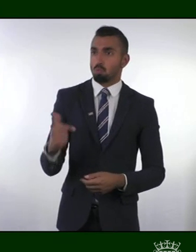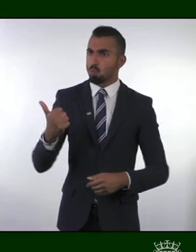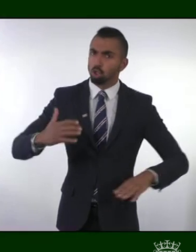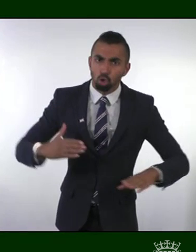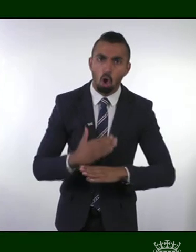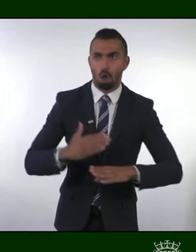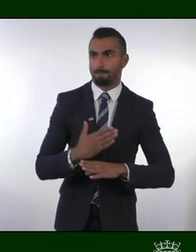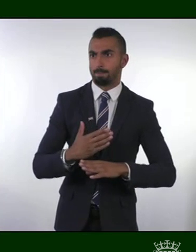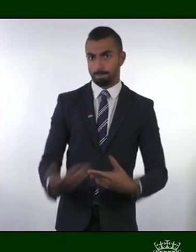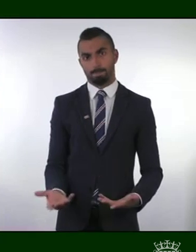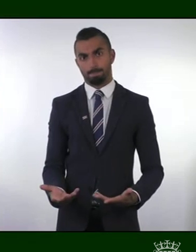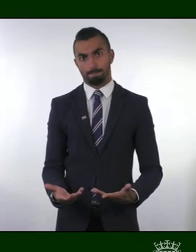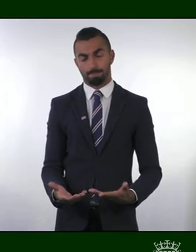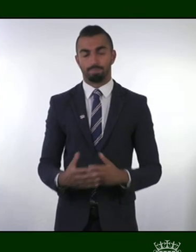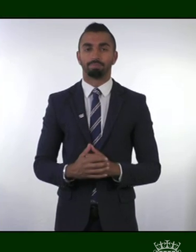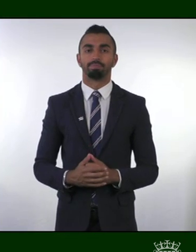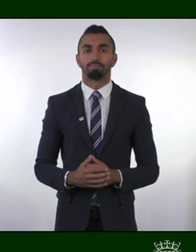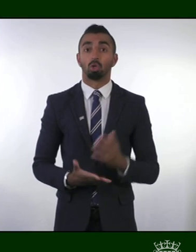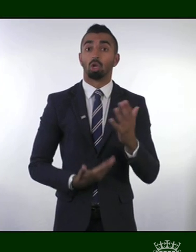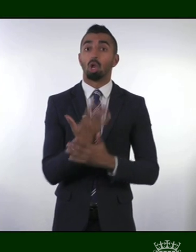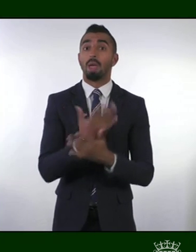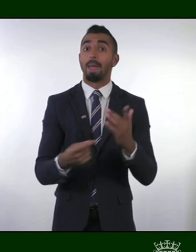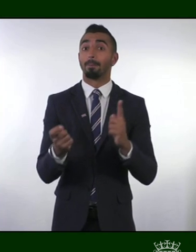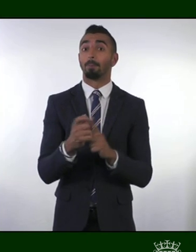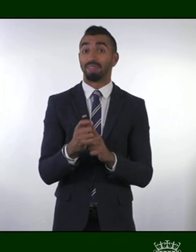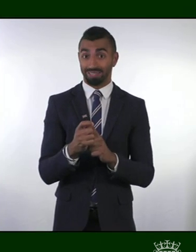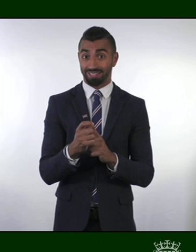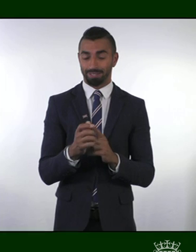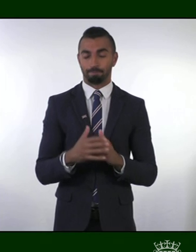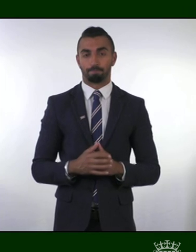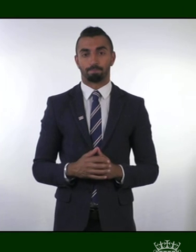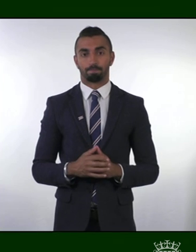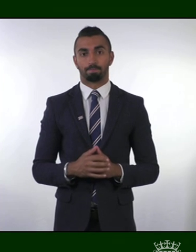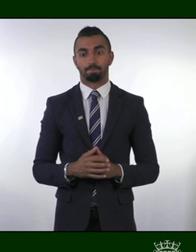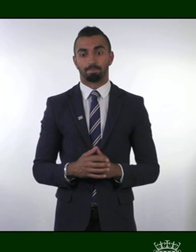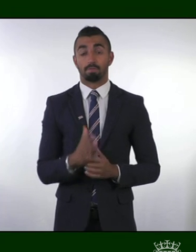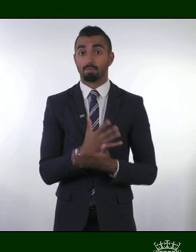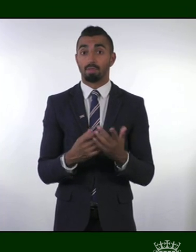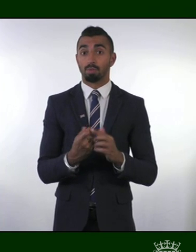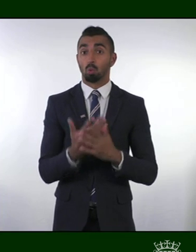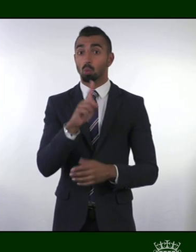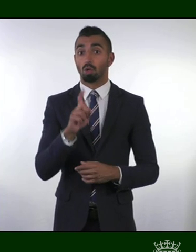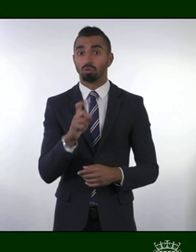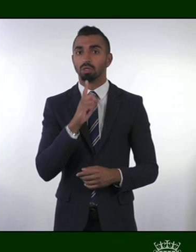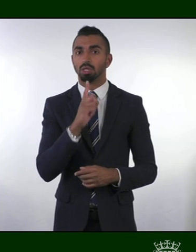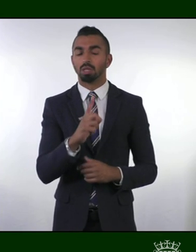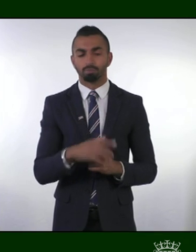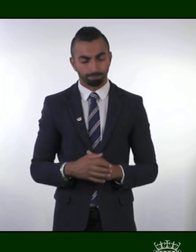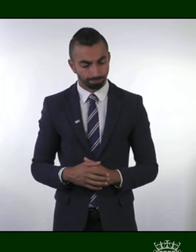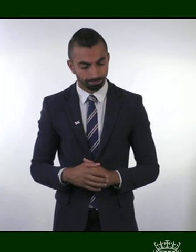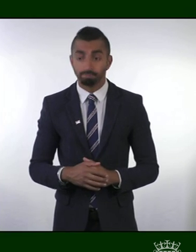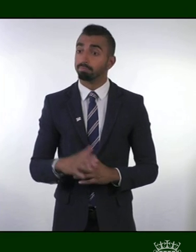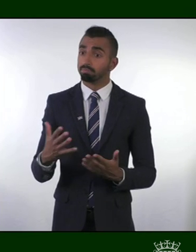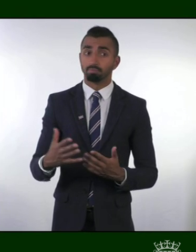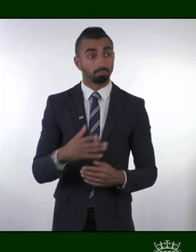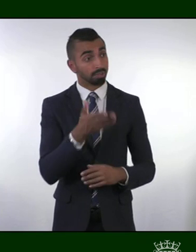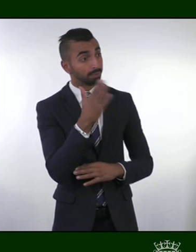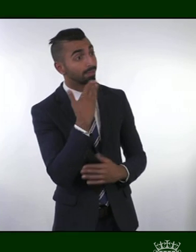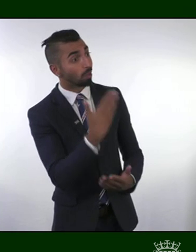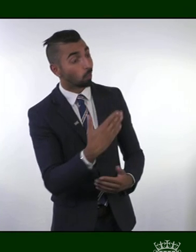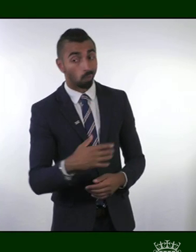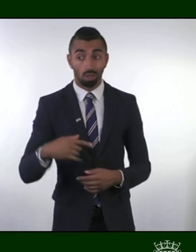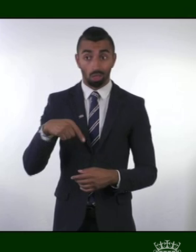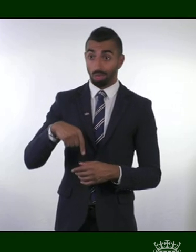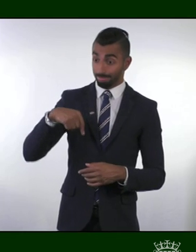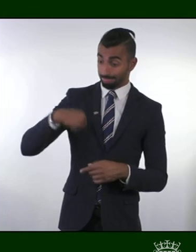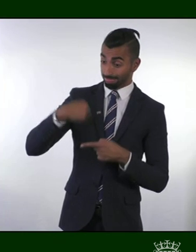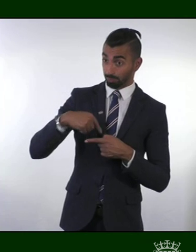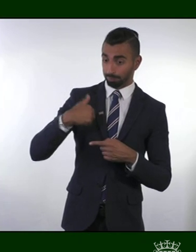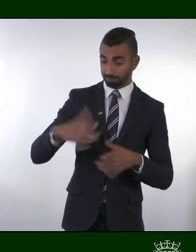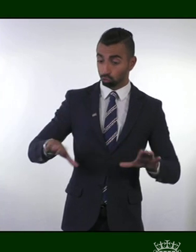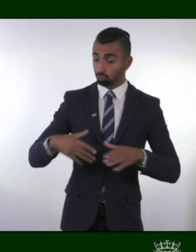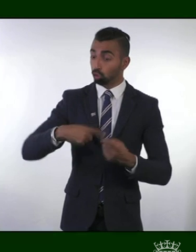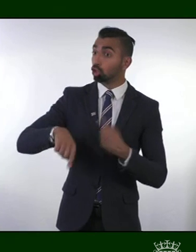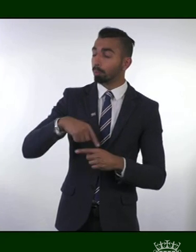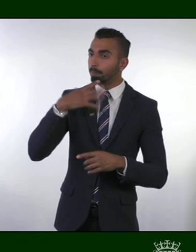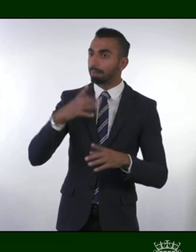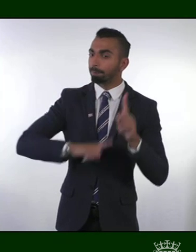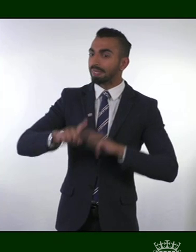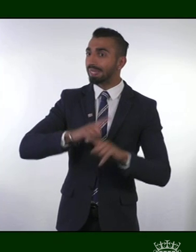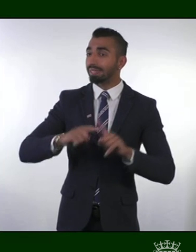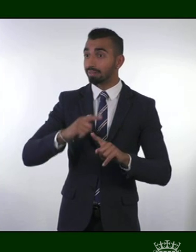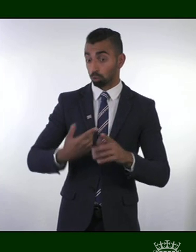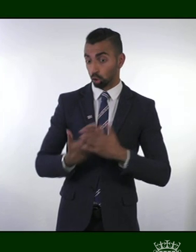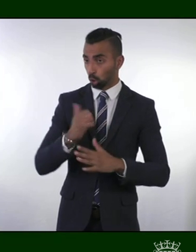This week saw the first meeting of the ExcludedUK all-party parliamentary group, an APPG for the excluded, the estimated 3 million people who have missed out on Government support and are facing real financial hardship.